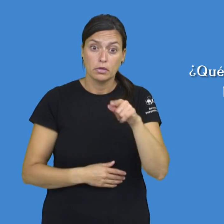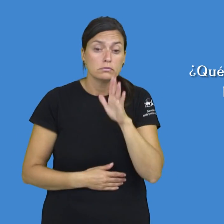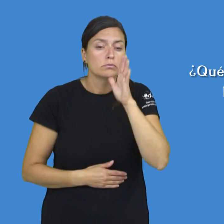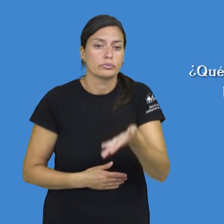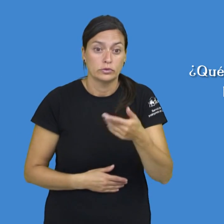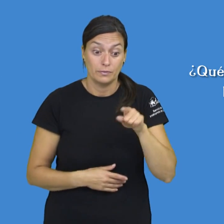motivo